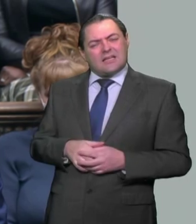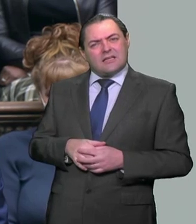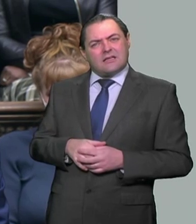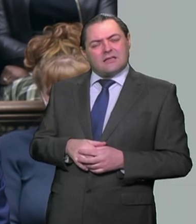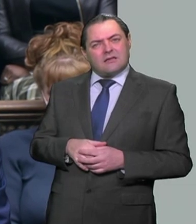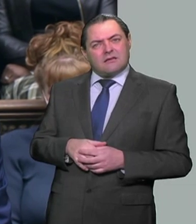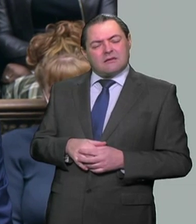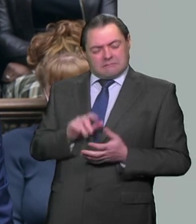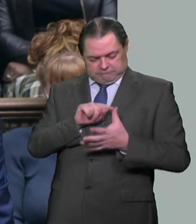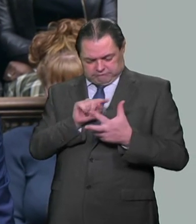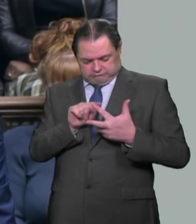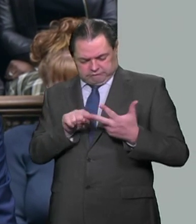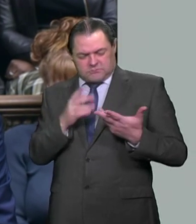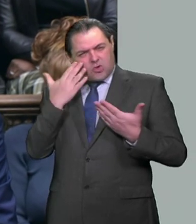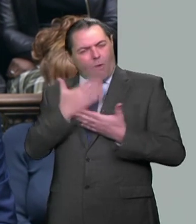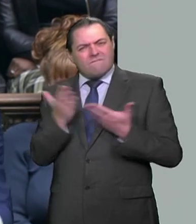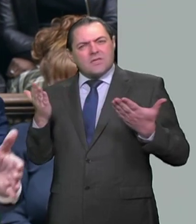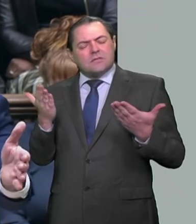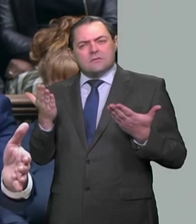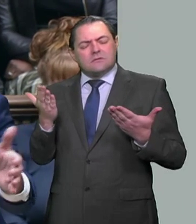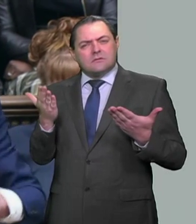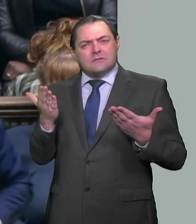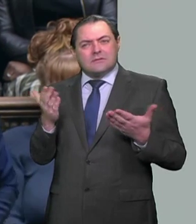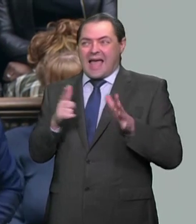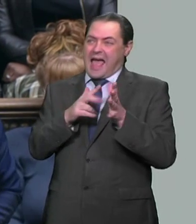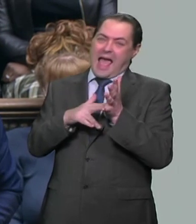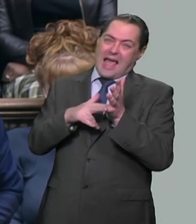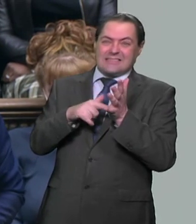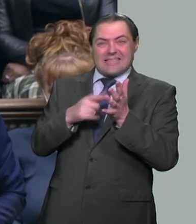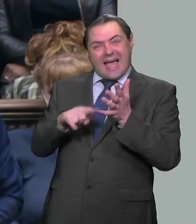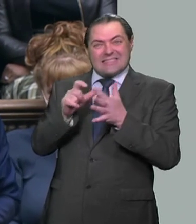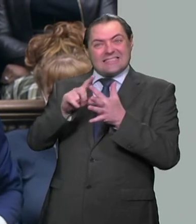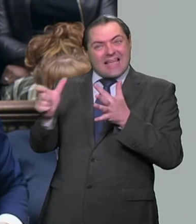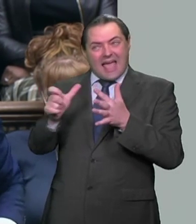It is obvious what happened—Ant and Dec are ahead of the Prime Minister on this.